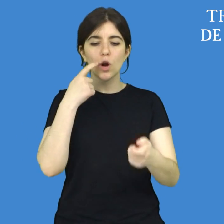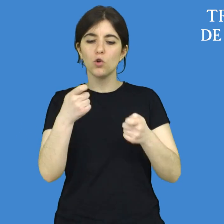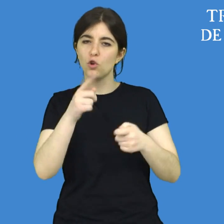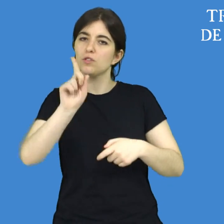control